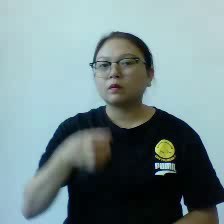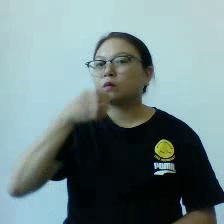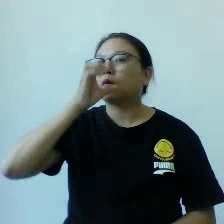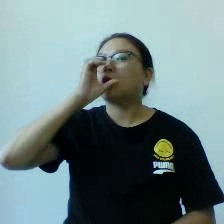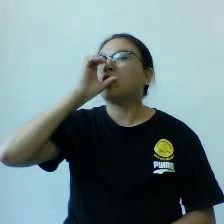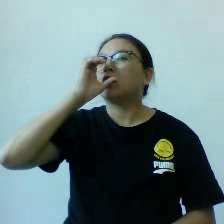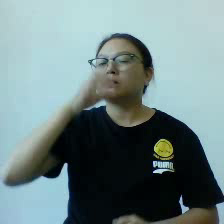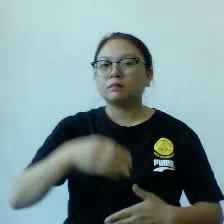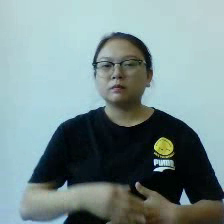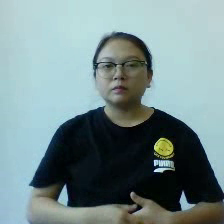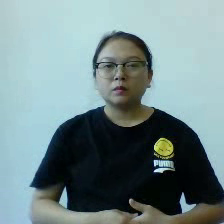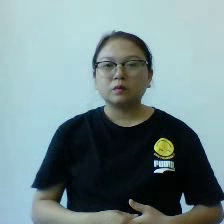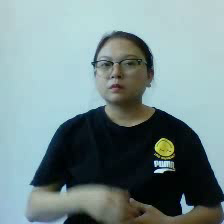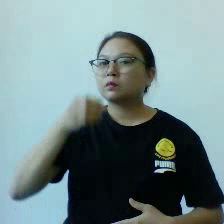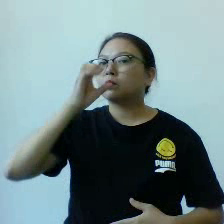Uống